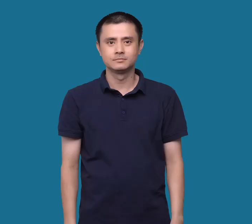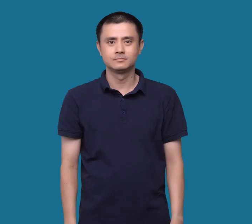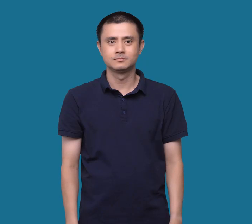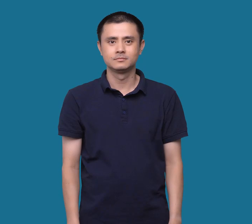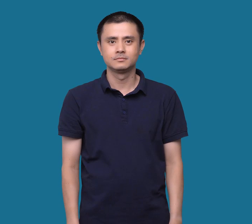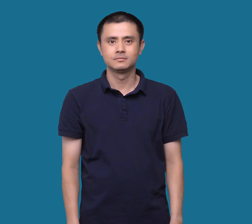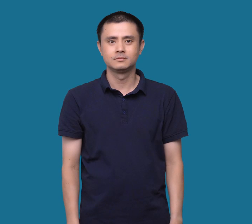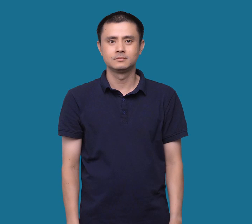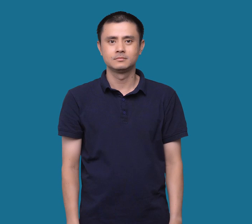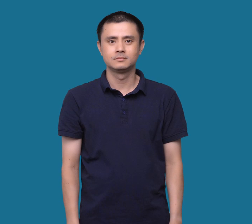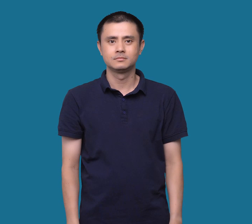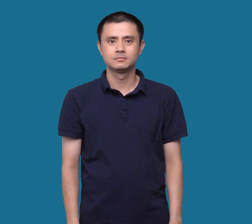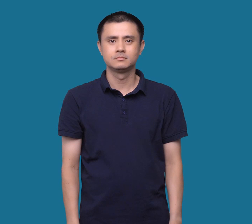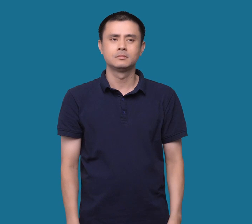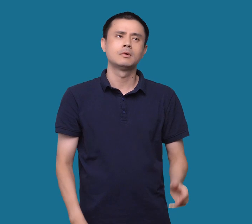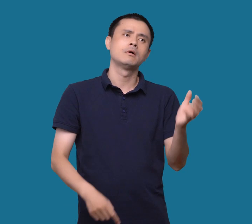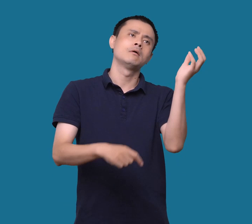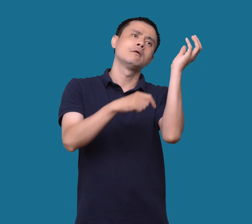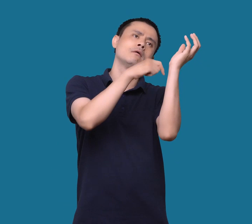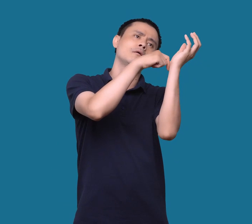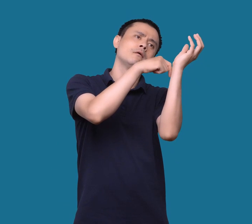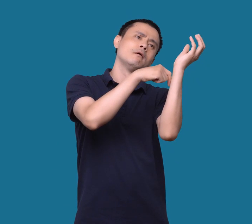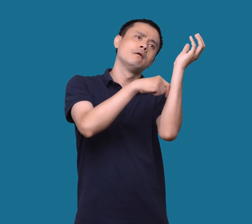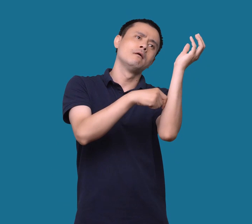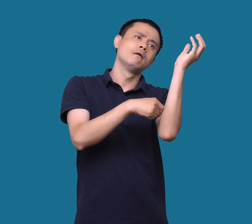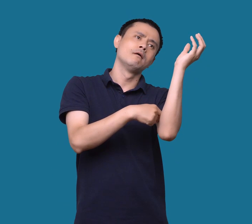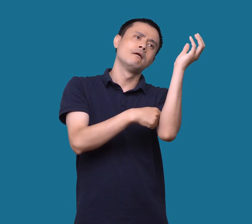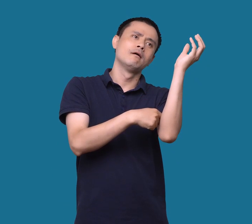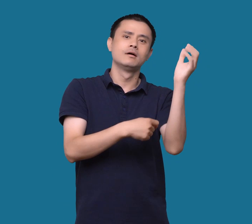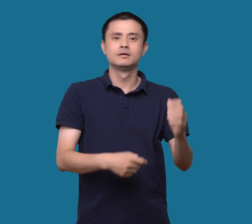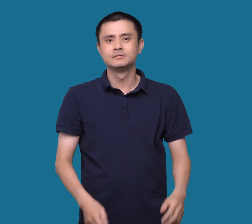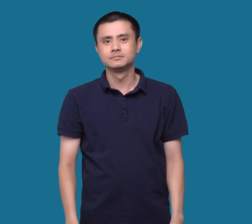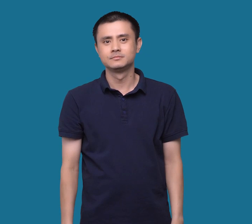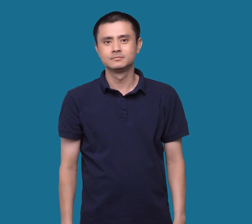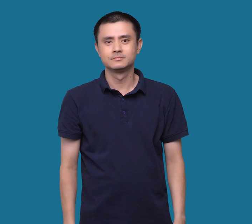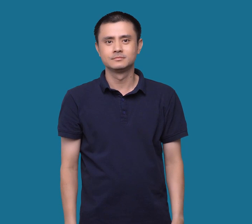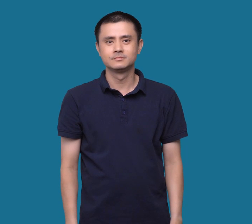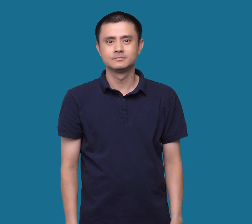truyền dịch